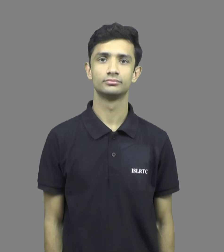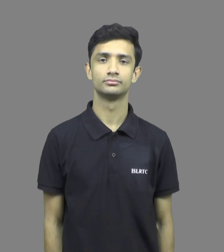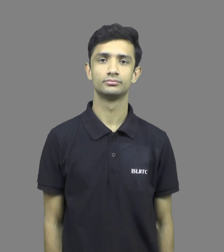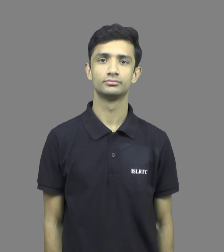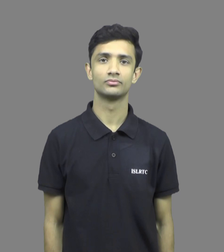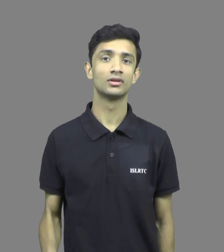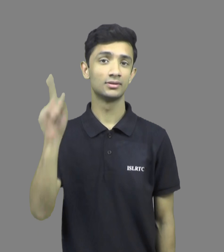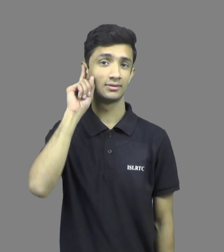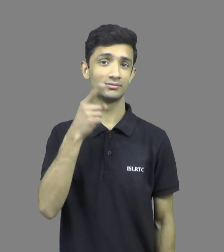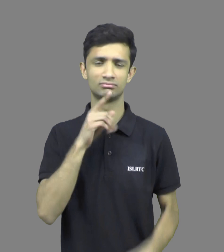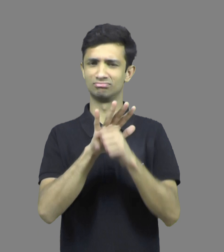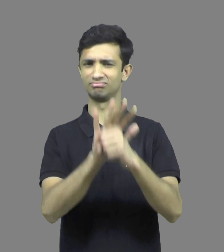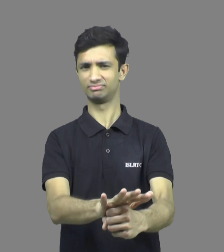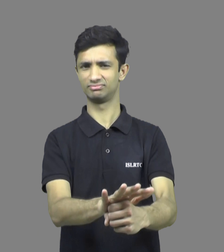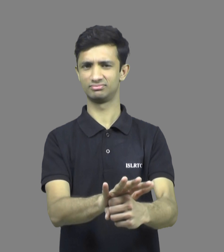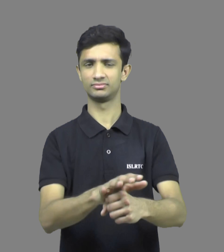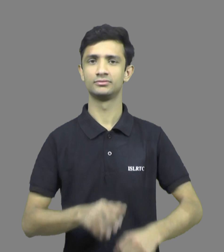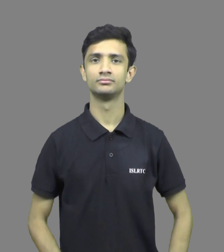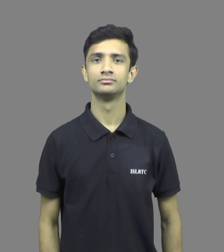Deaf Suppression